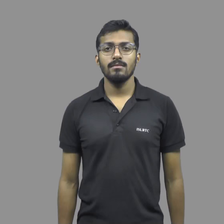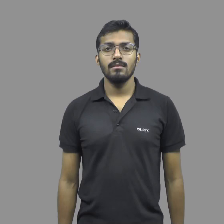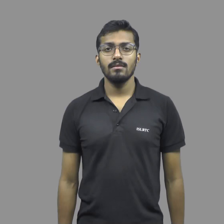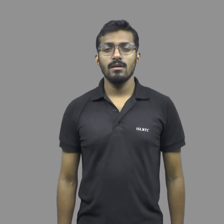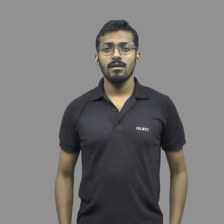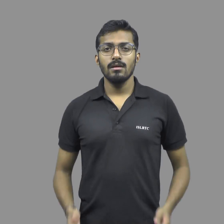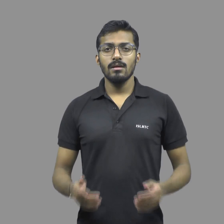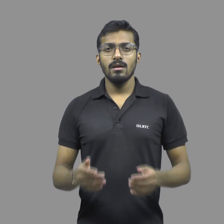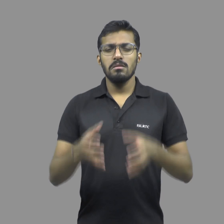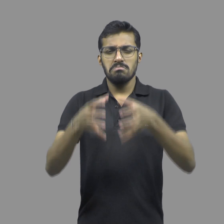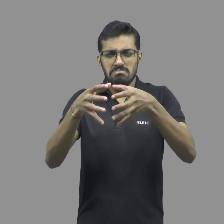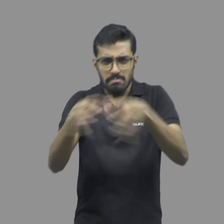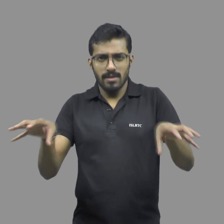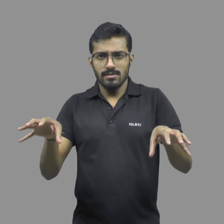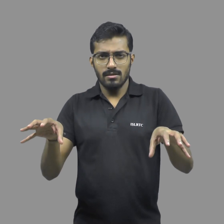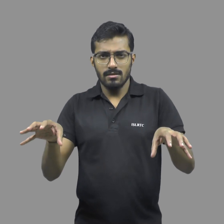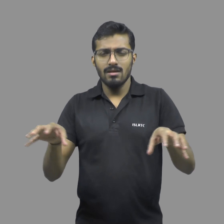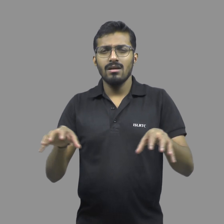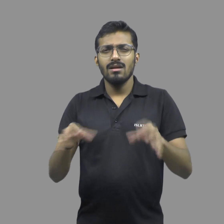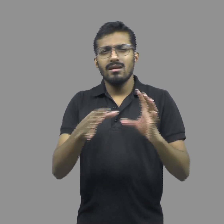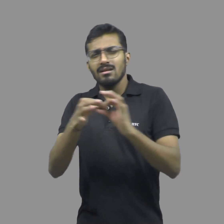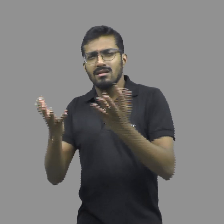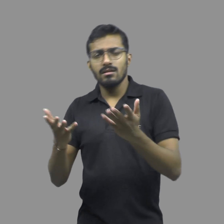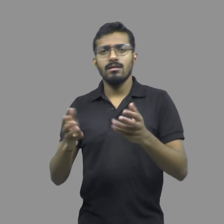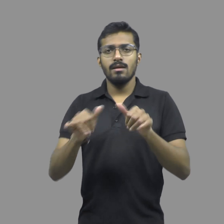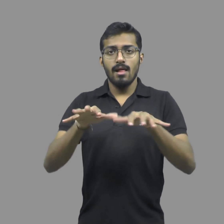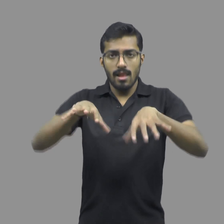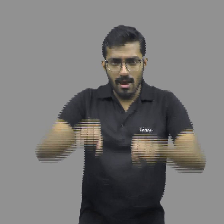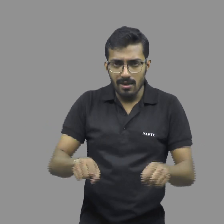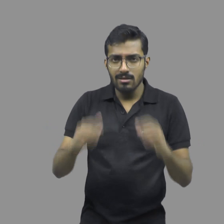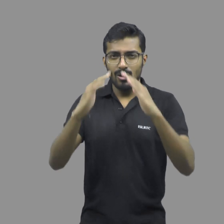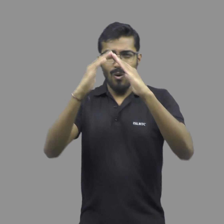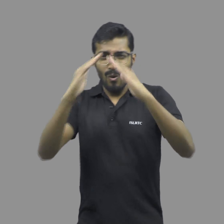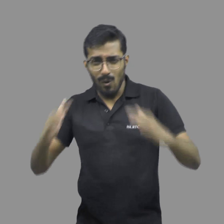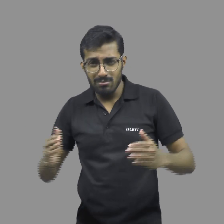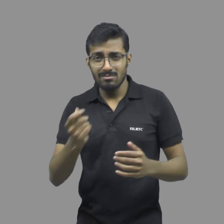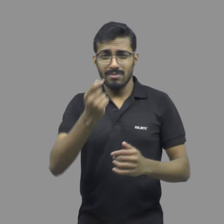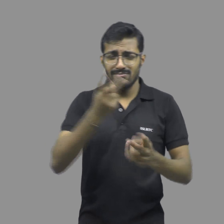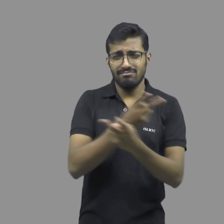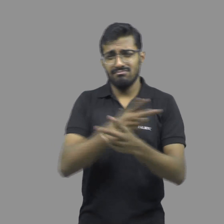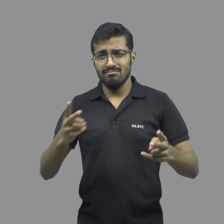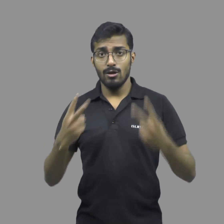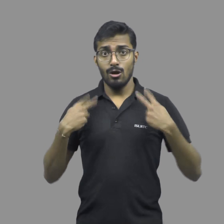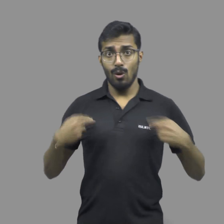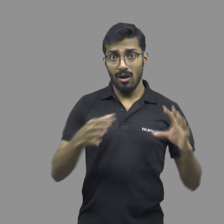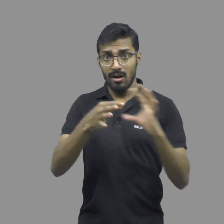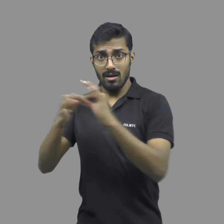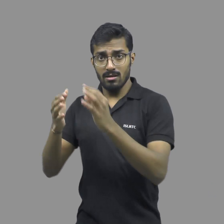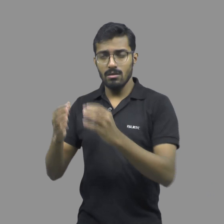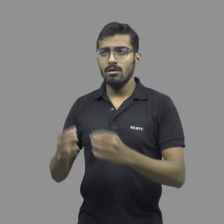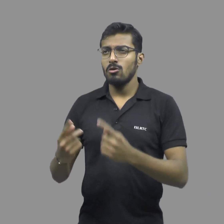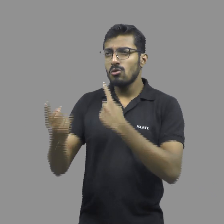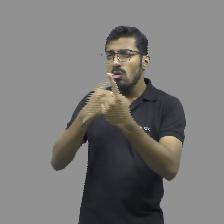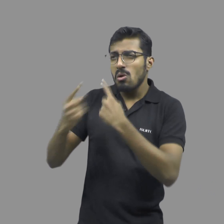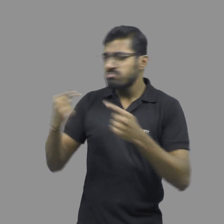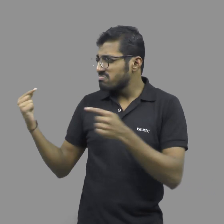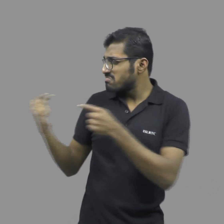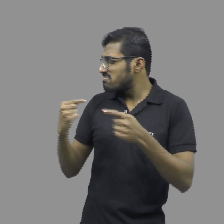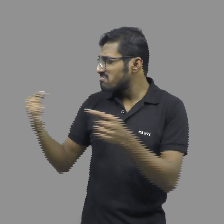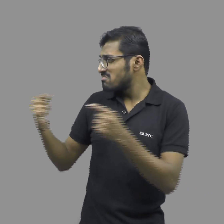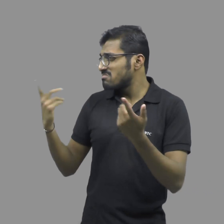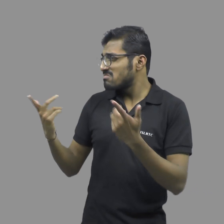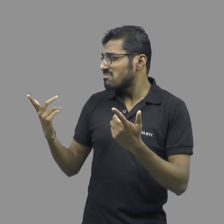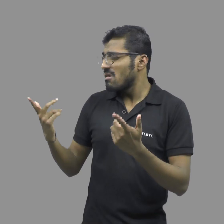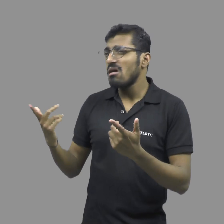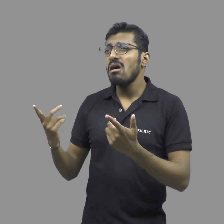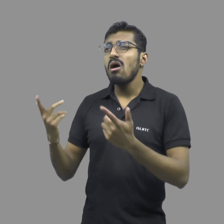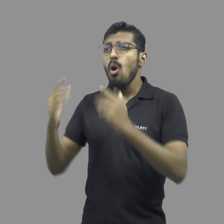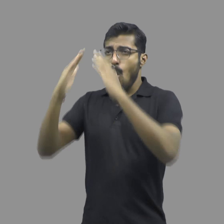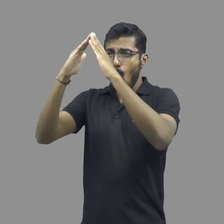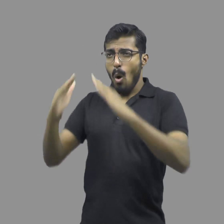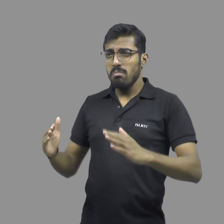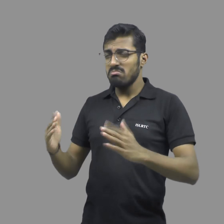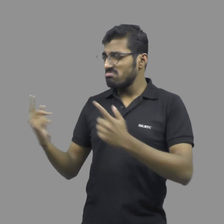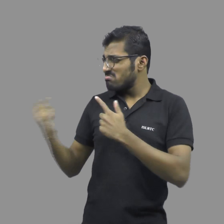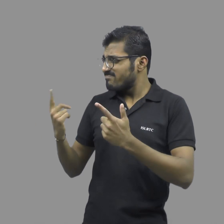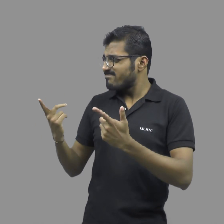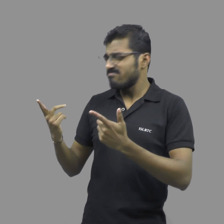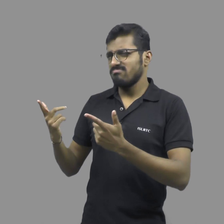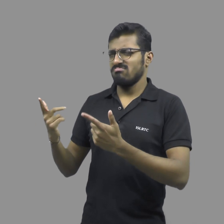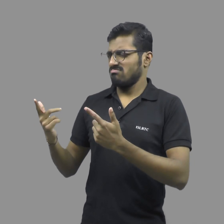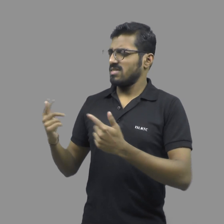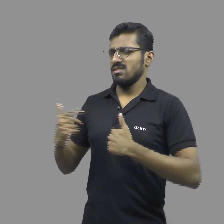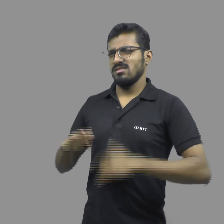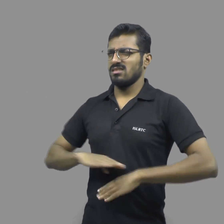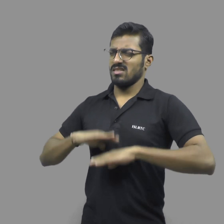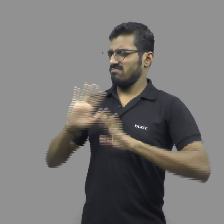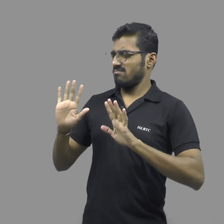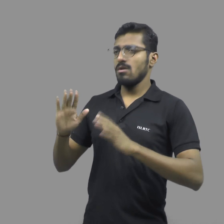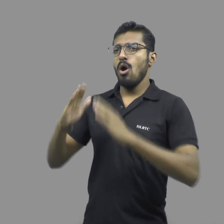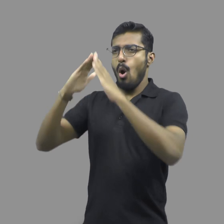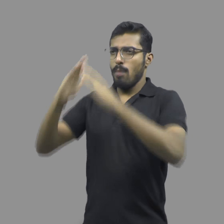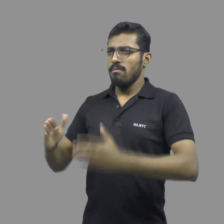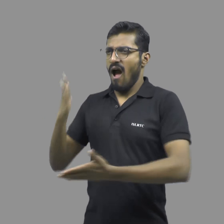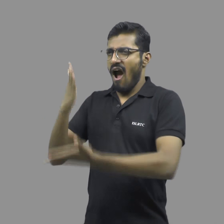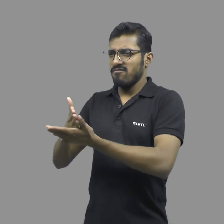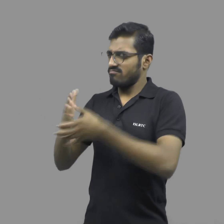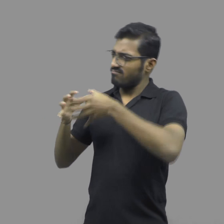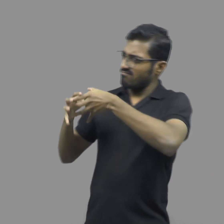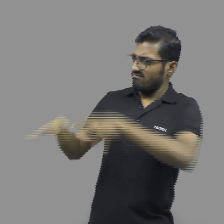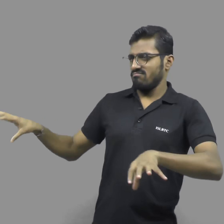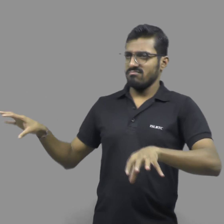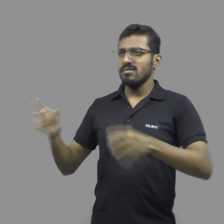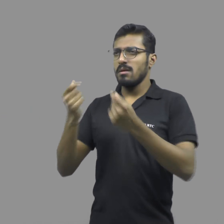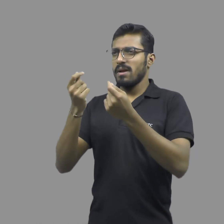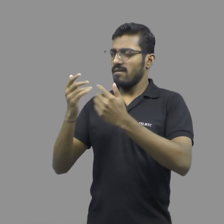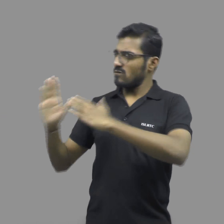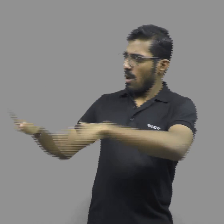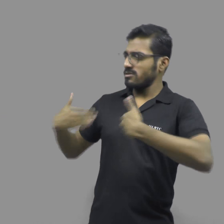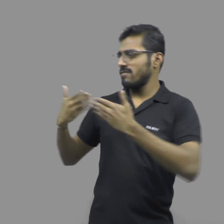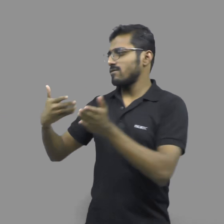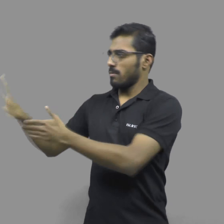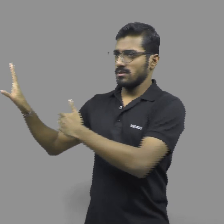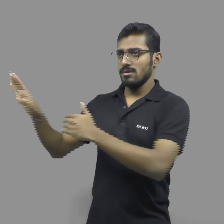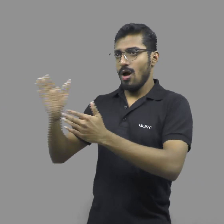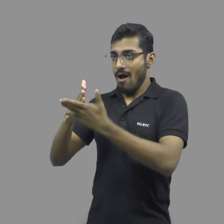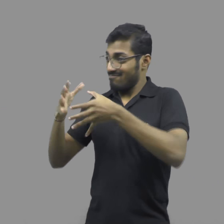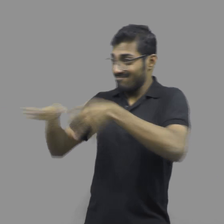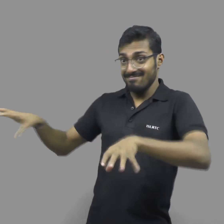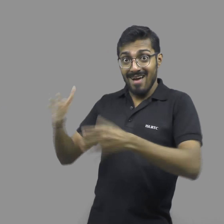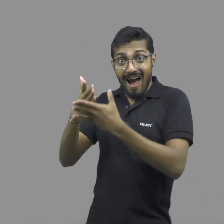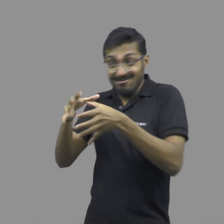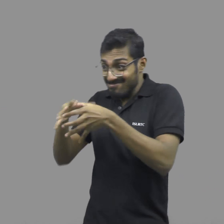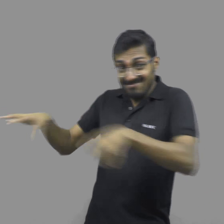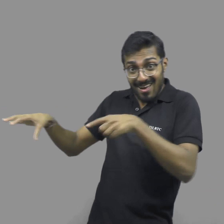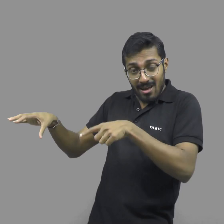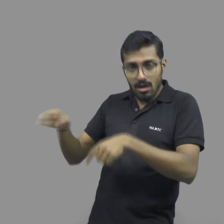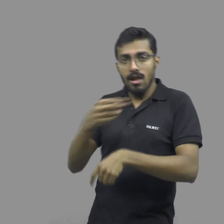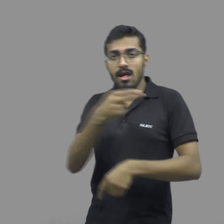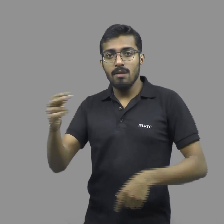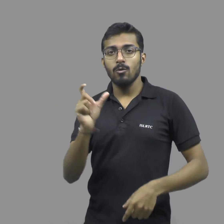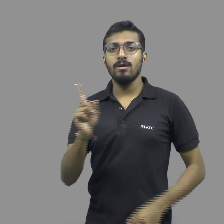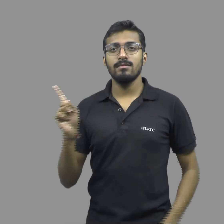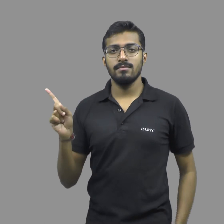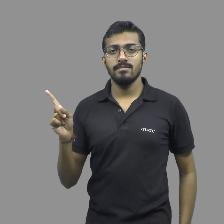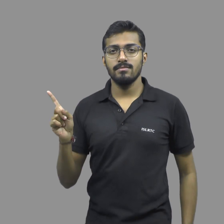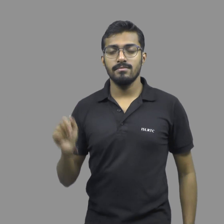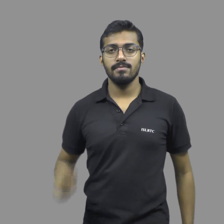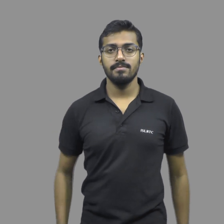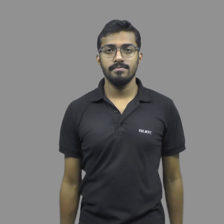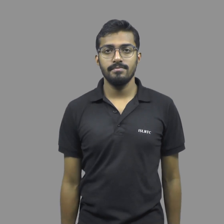Partition